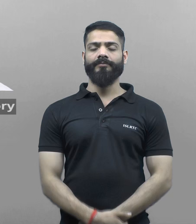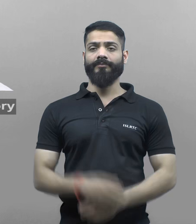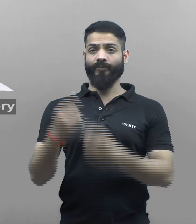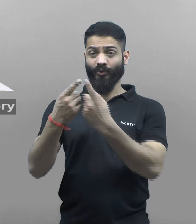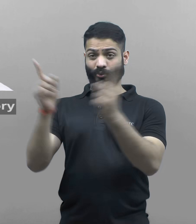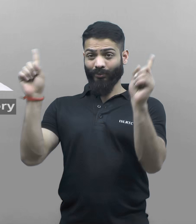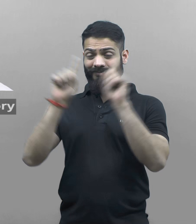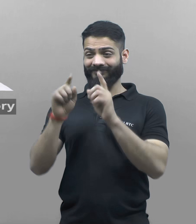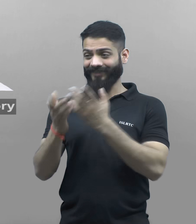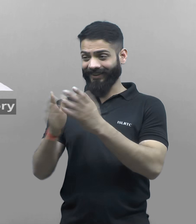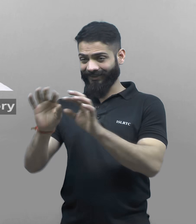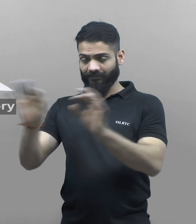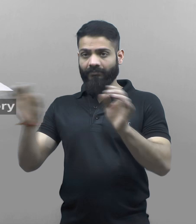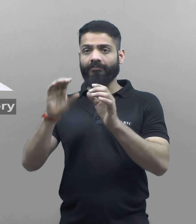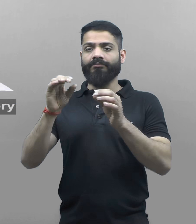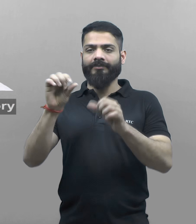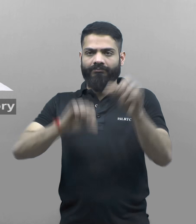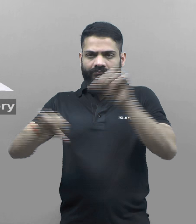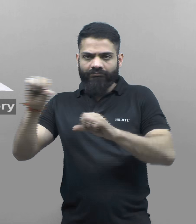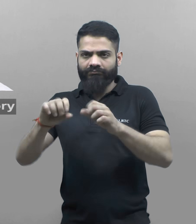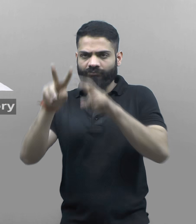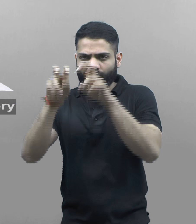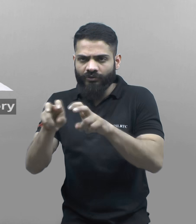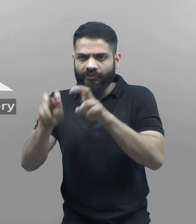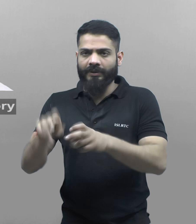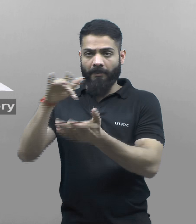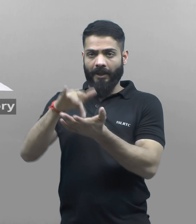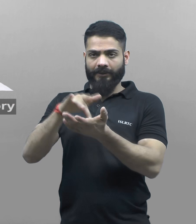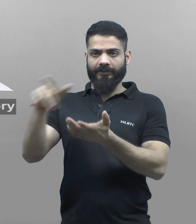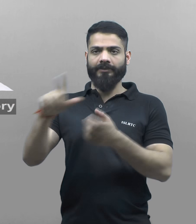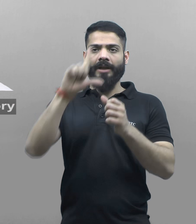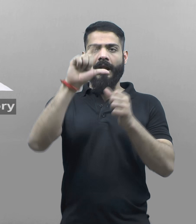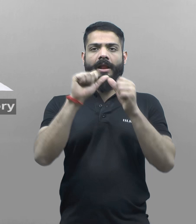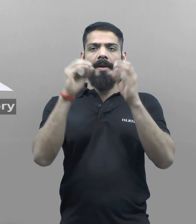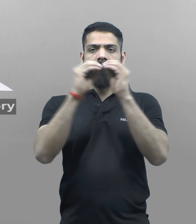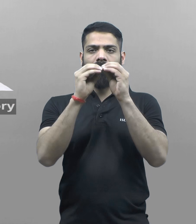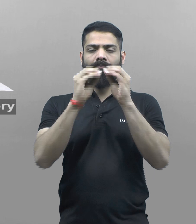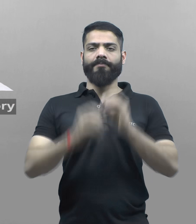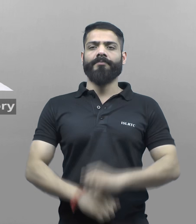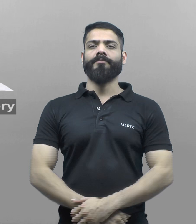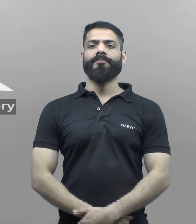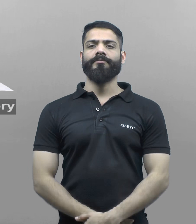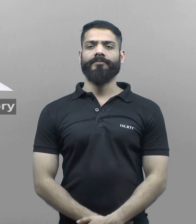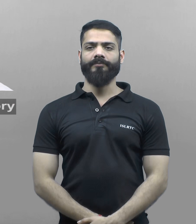Laboratory